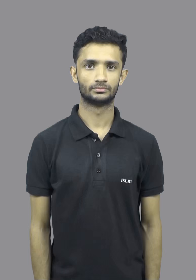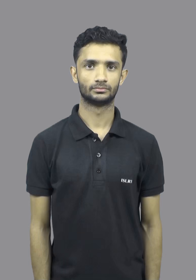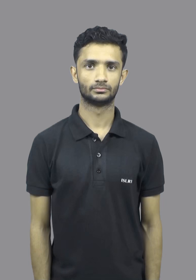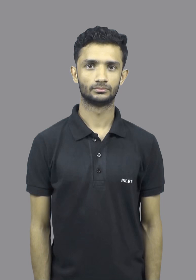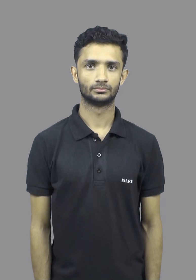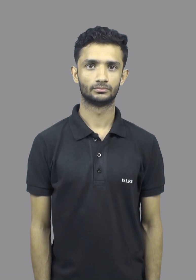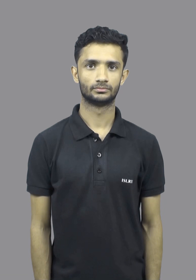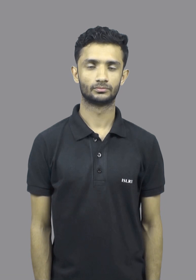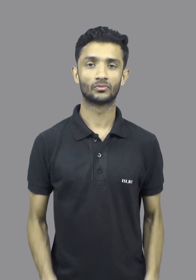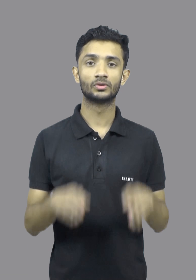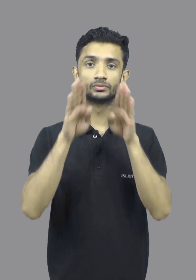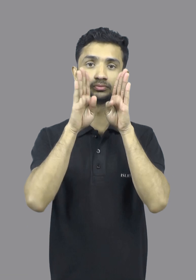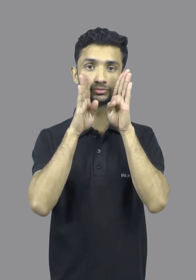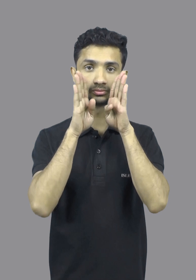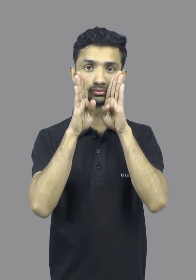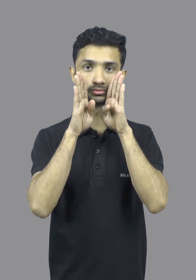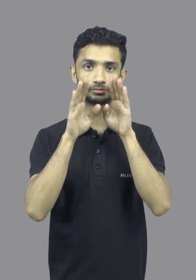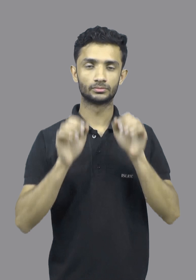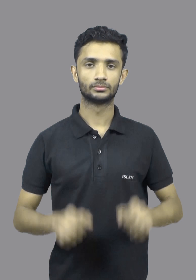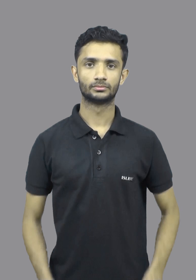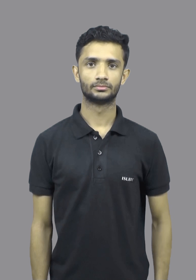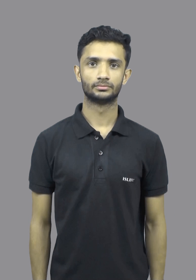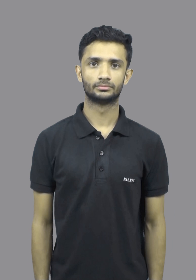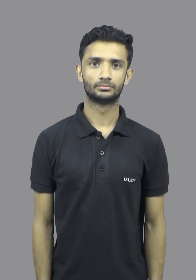Facebook